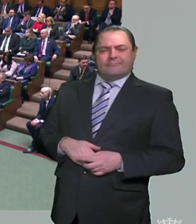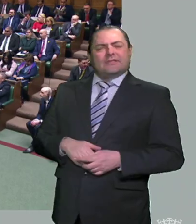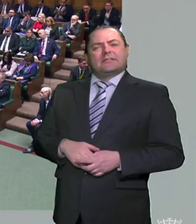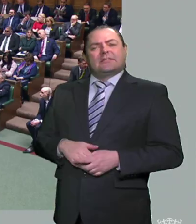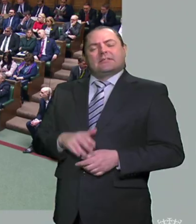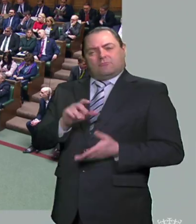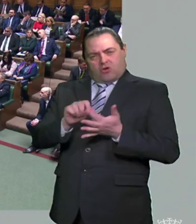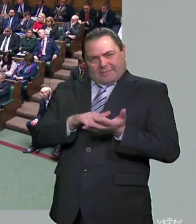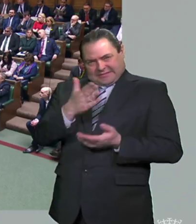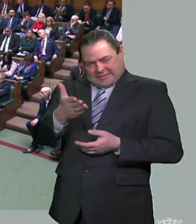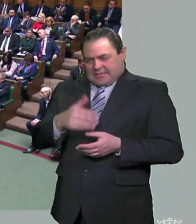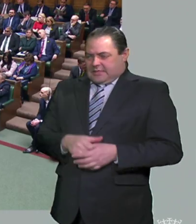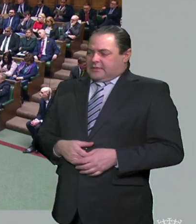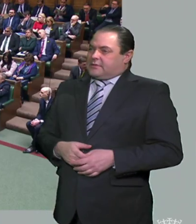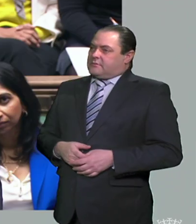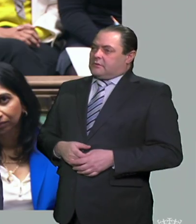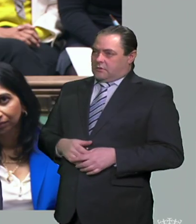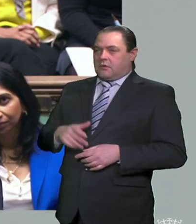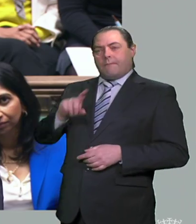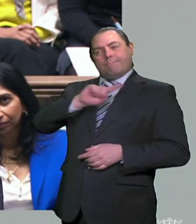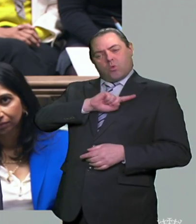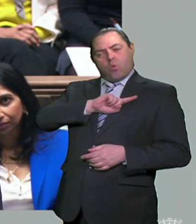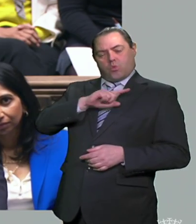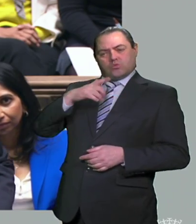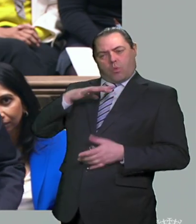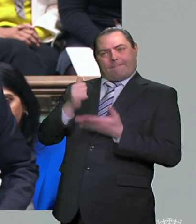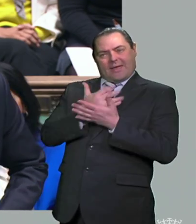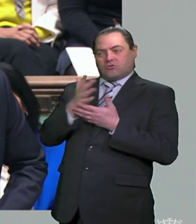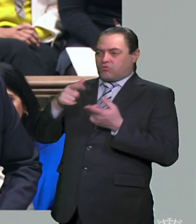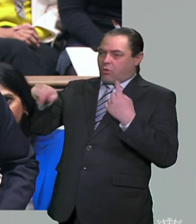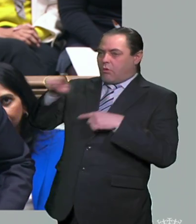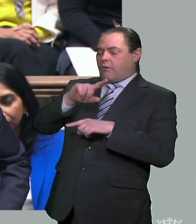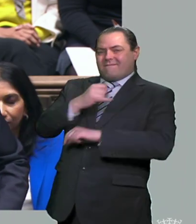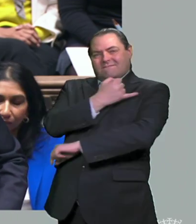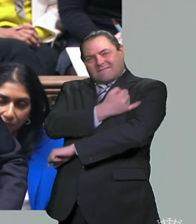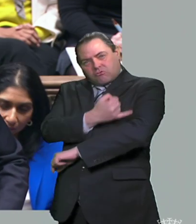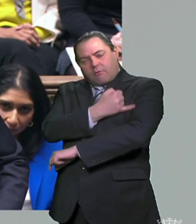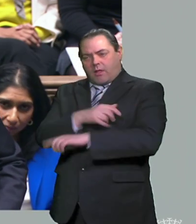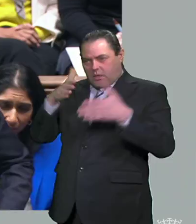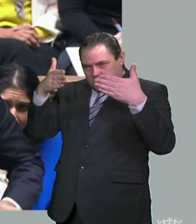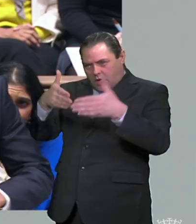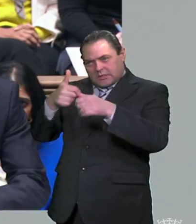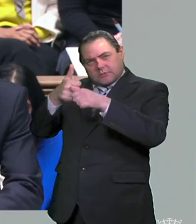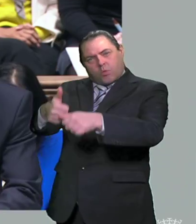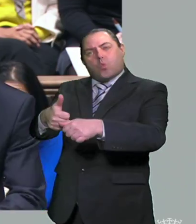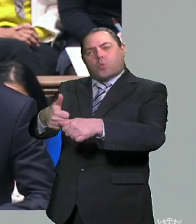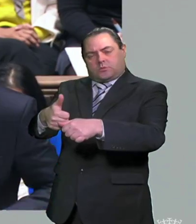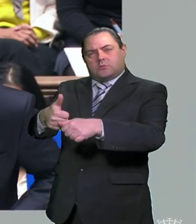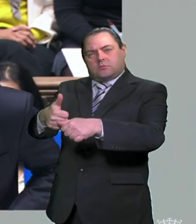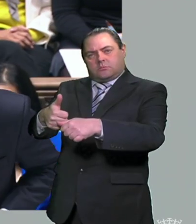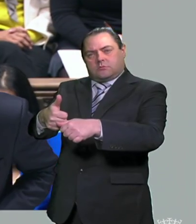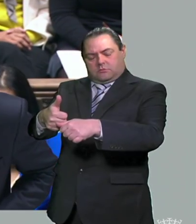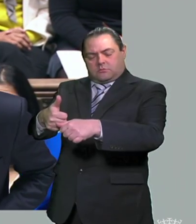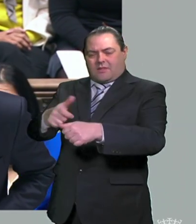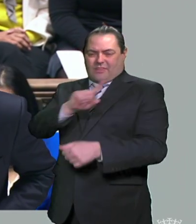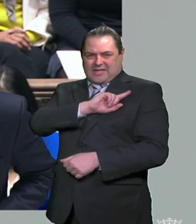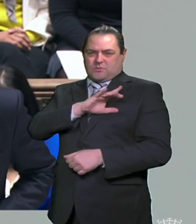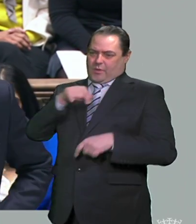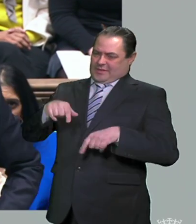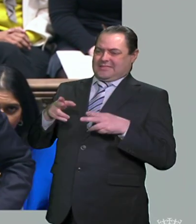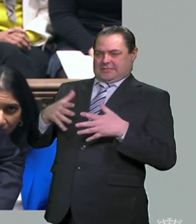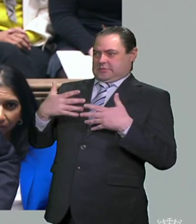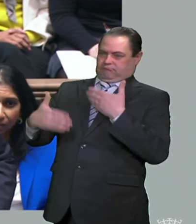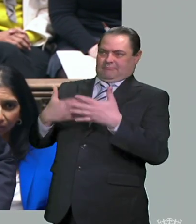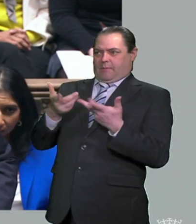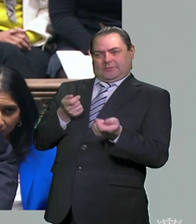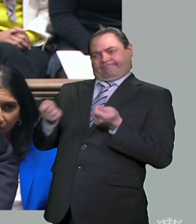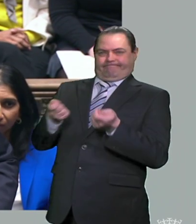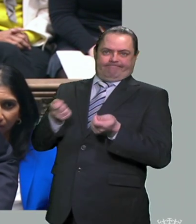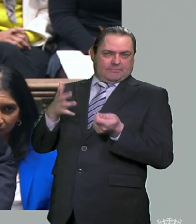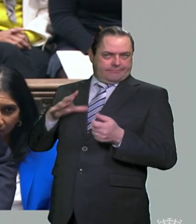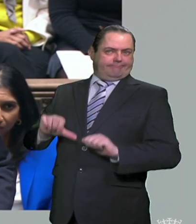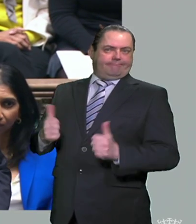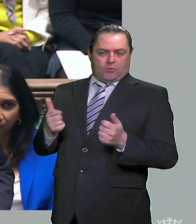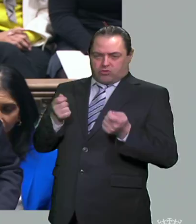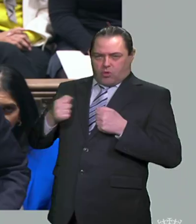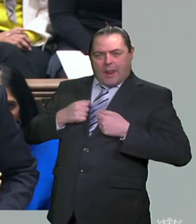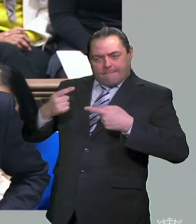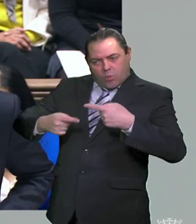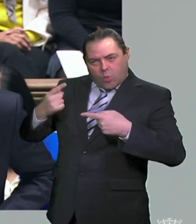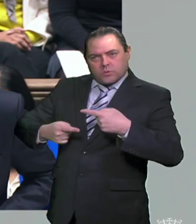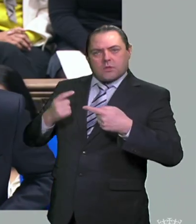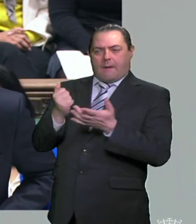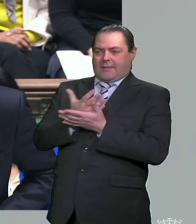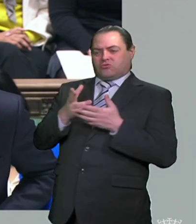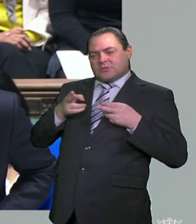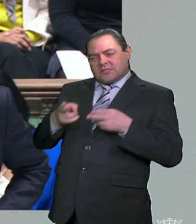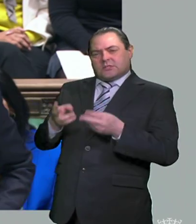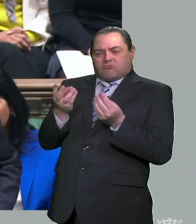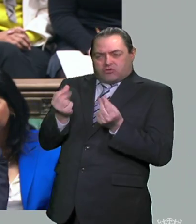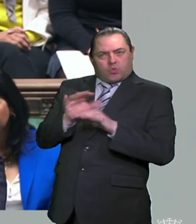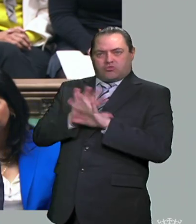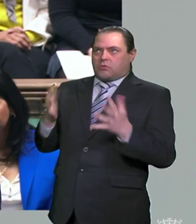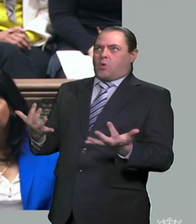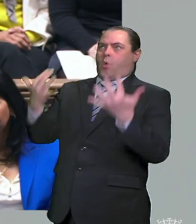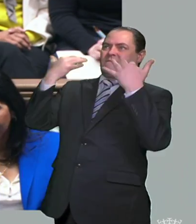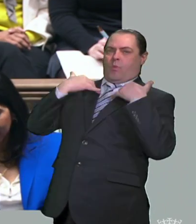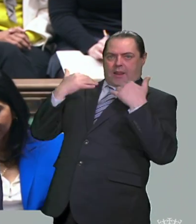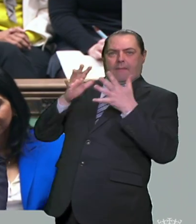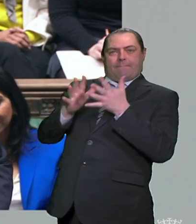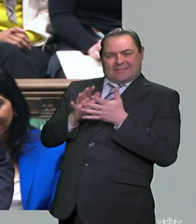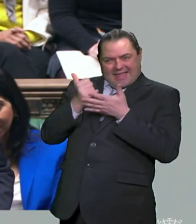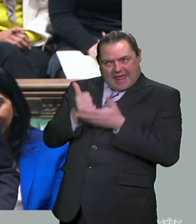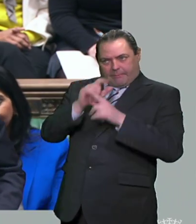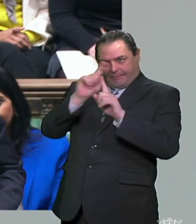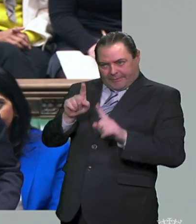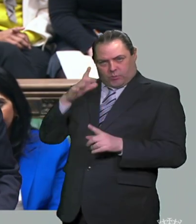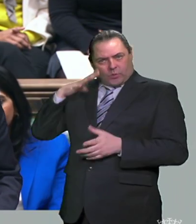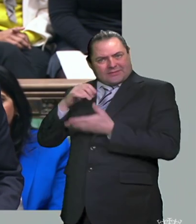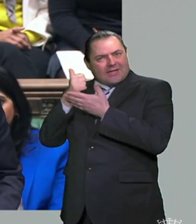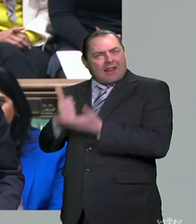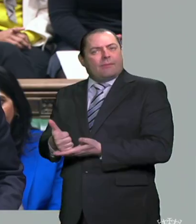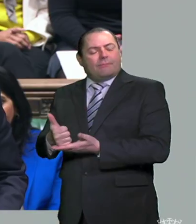As I was saying, it is precisely because we want to target our resources and our compassion at the world’s most vulnerable people that we need to get a grip on this system, make sure that we have control over our borders and make sure that our system and resources are not overwhelmed, so that we can help the people most in need.